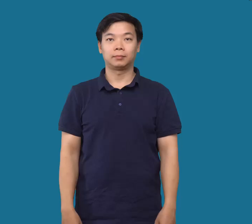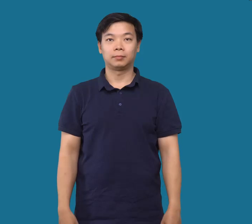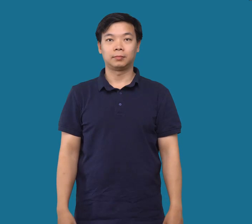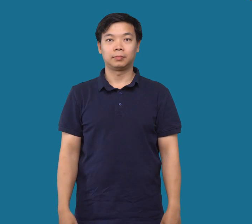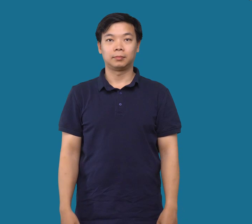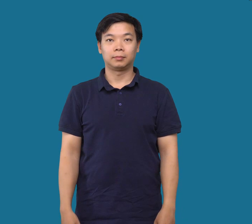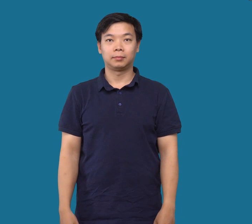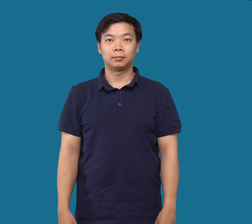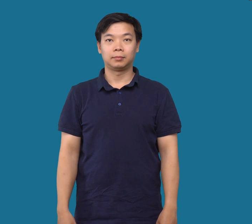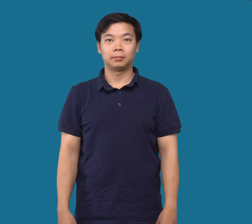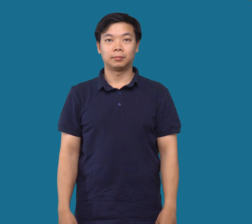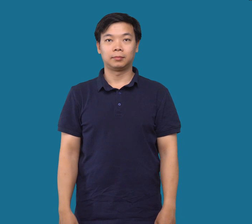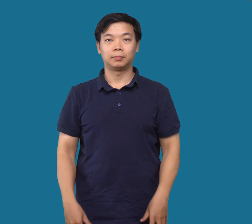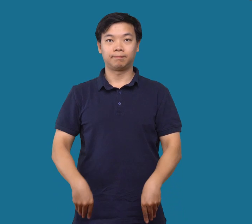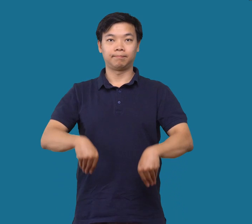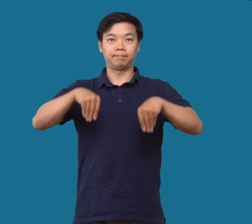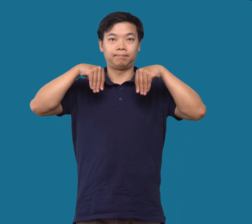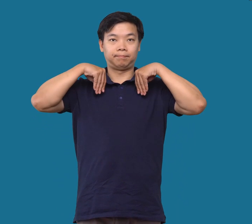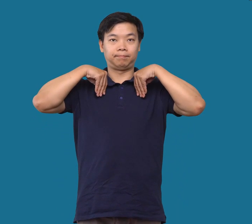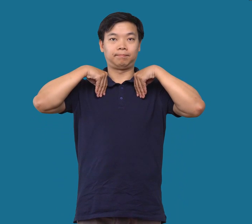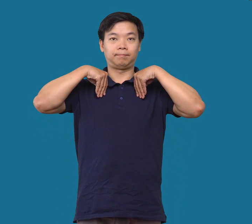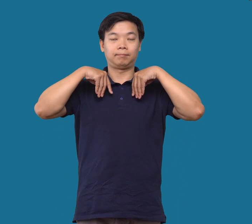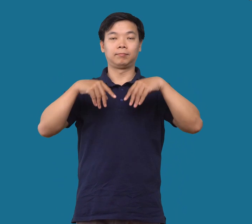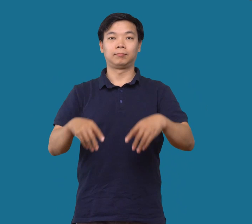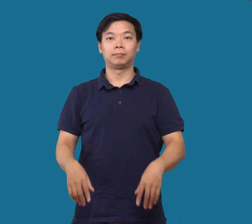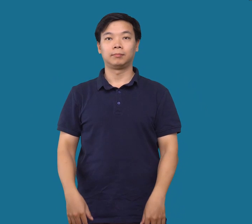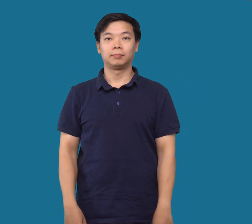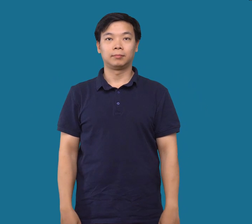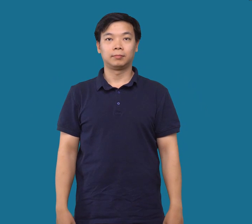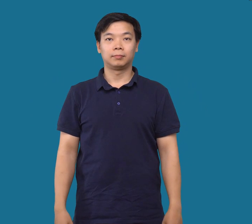chăn (cái chăn)